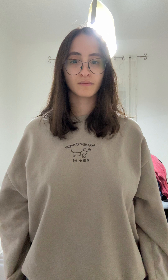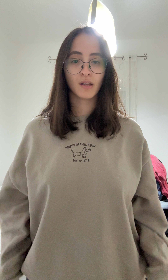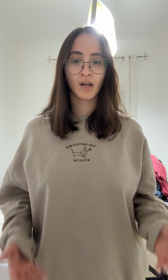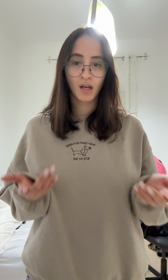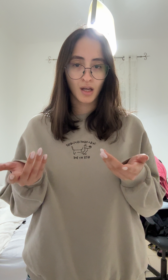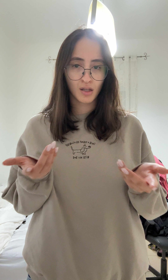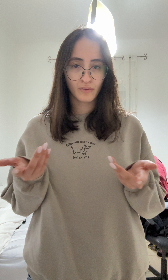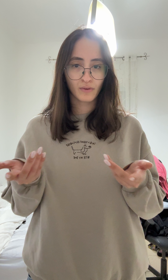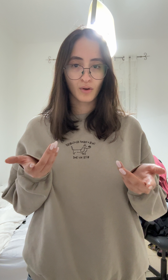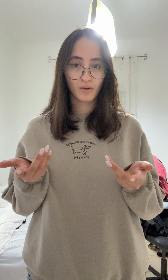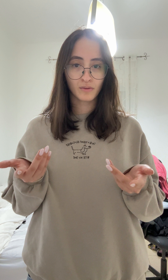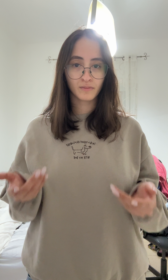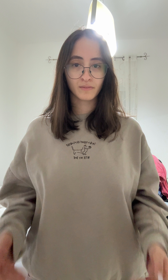איפה